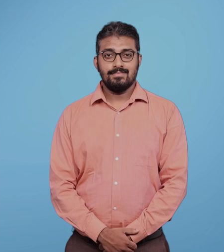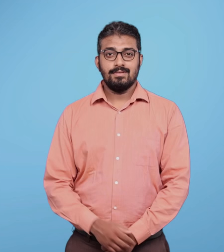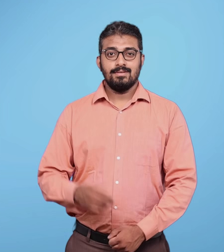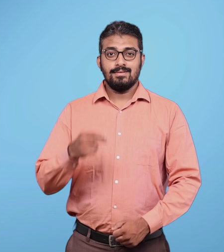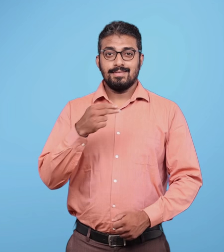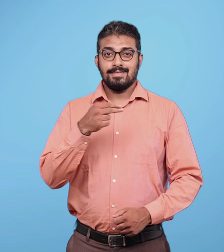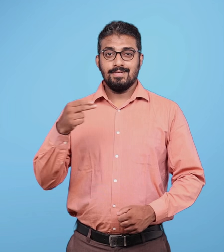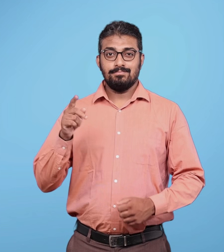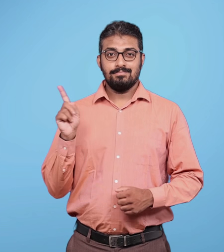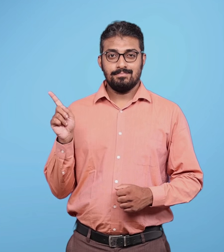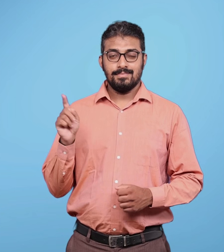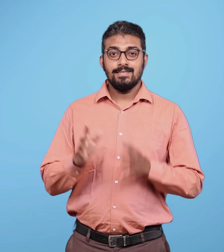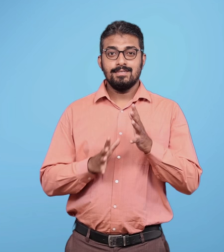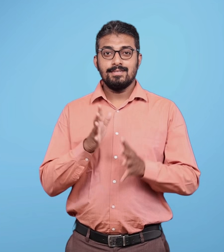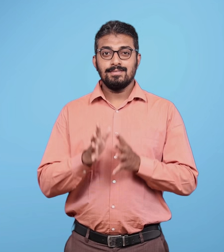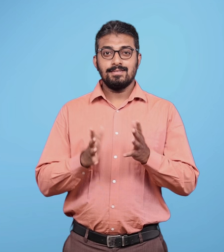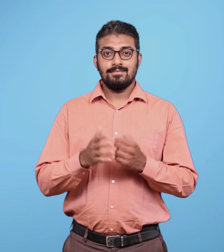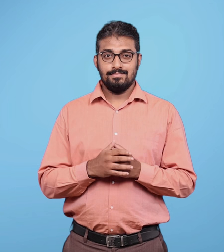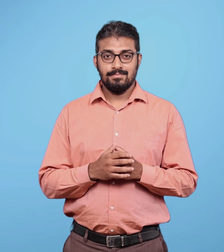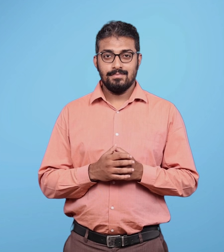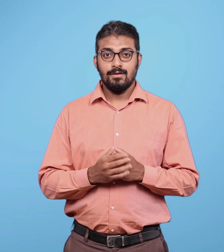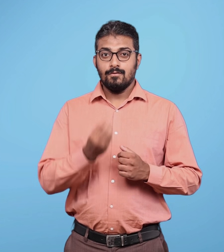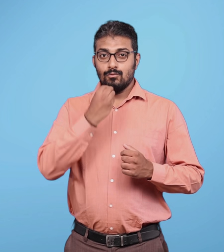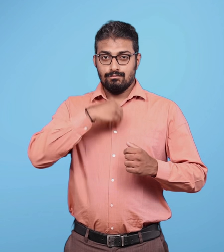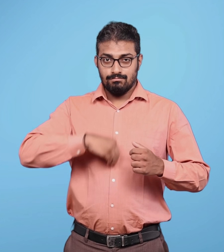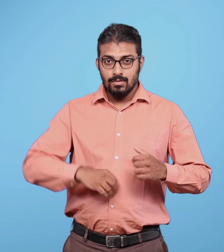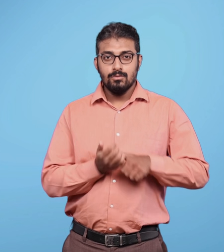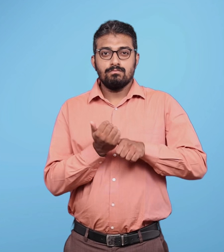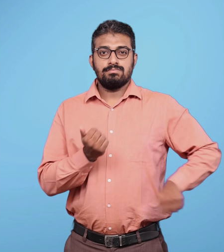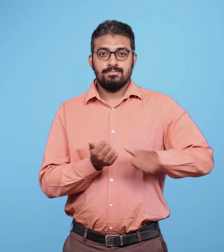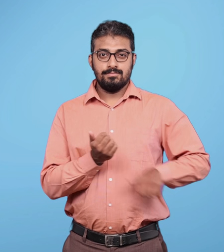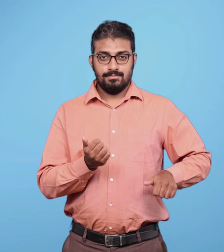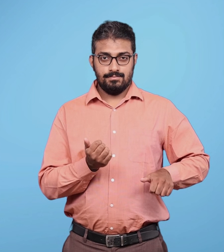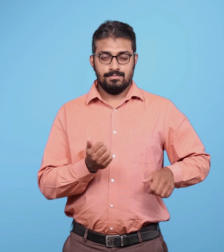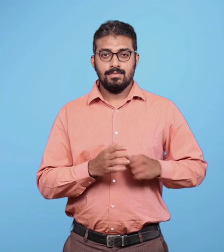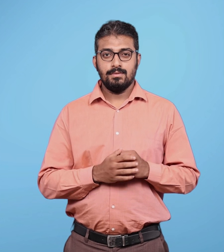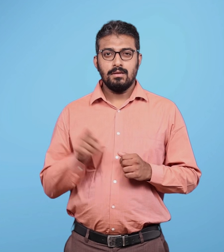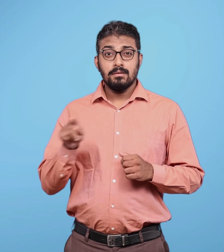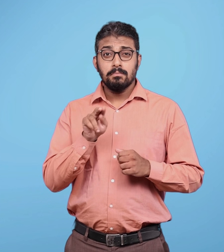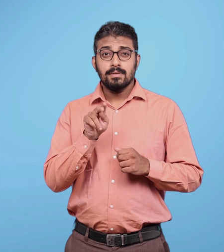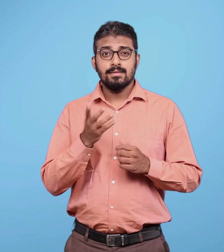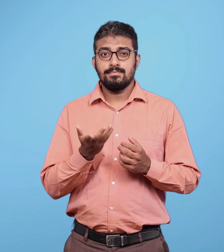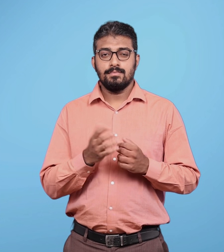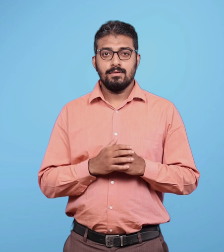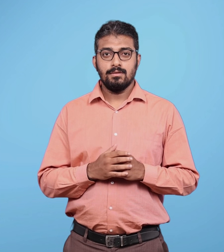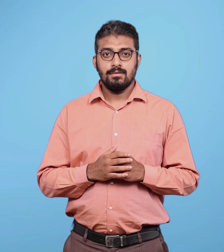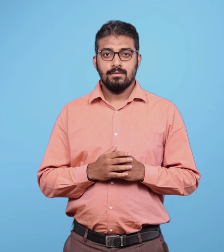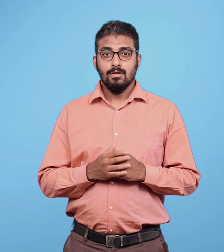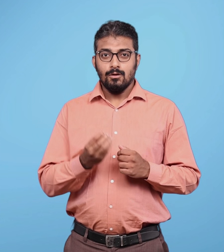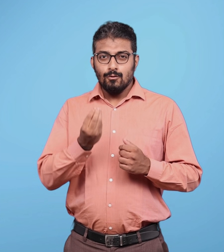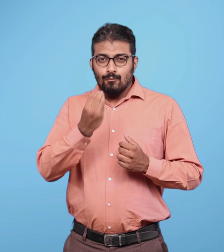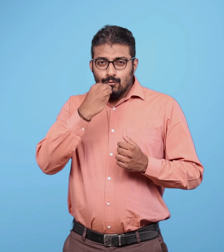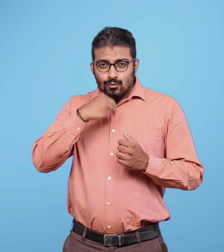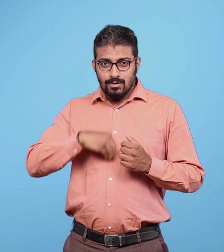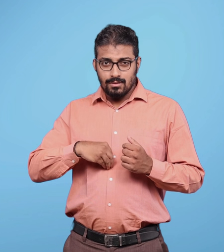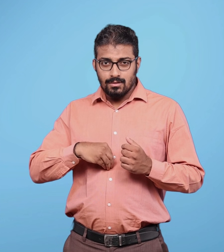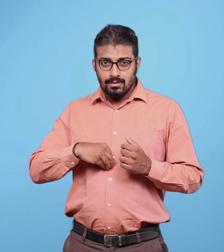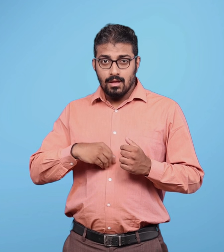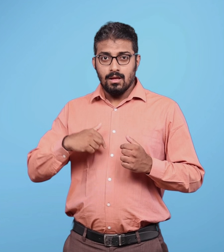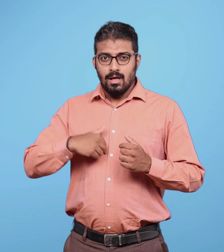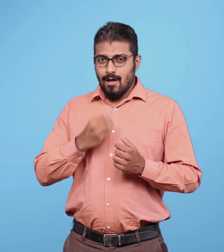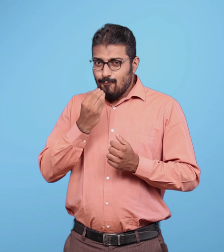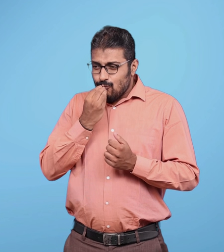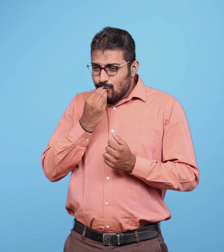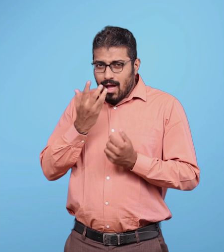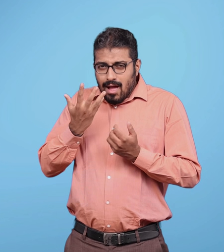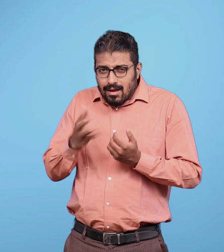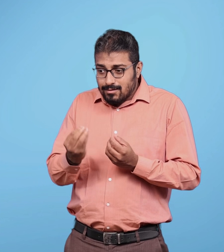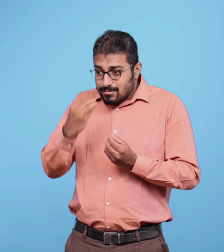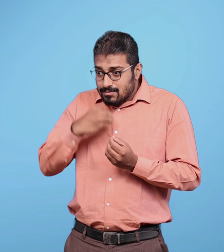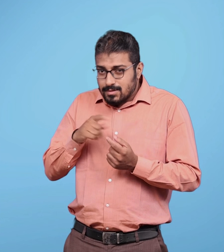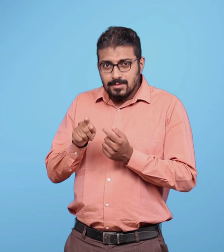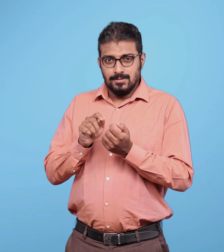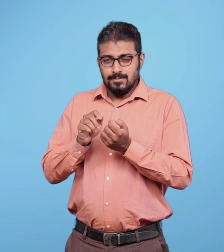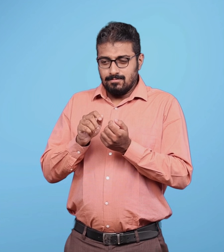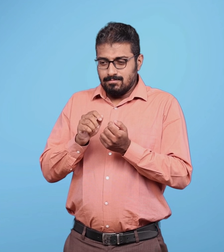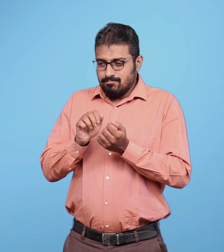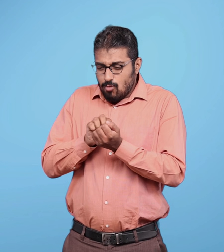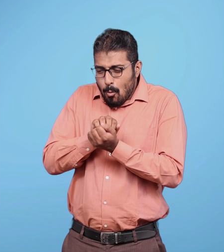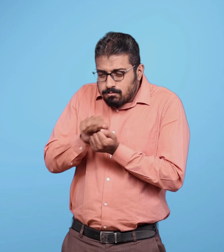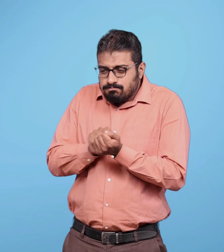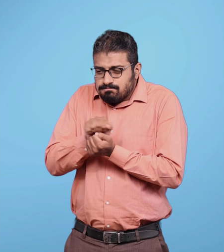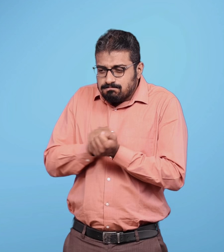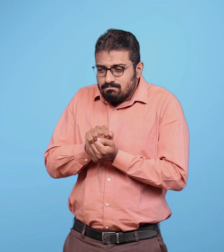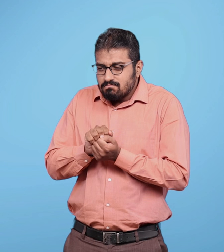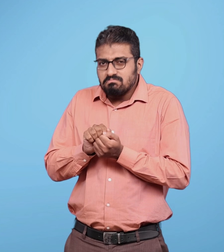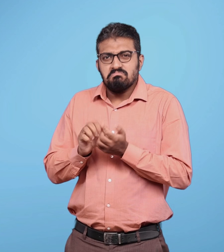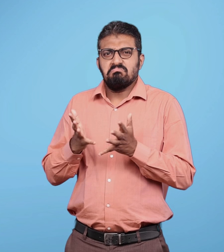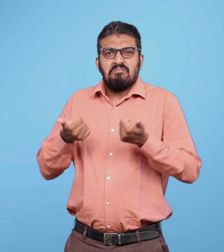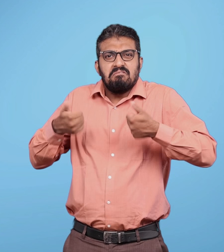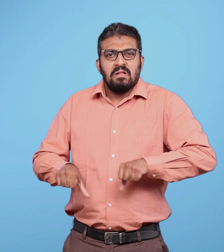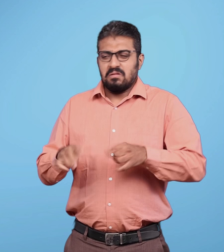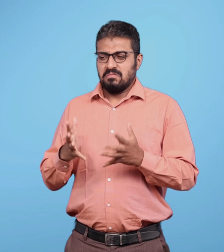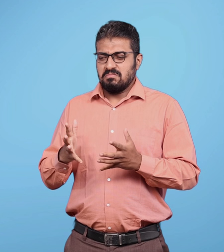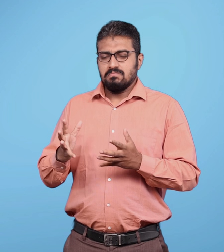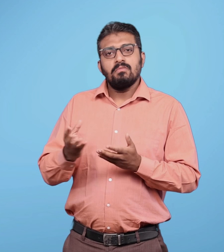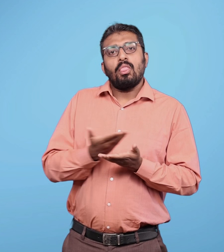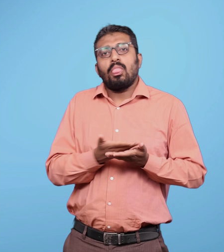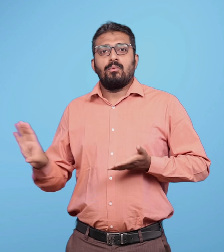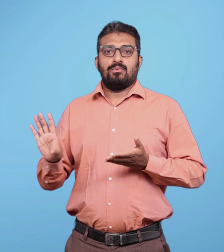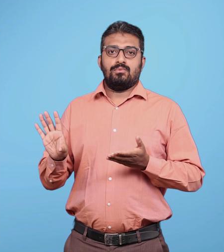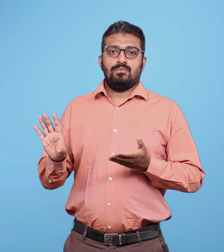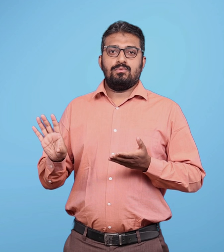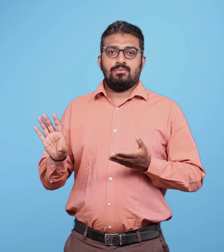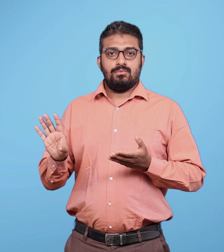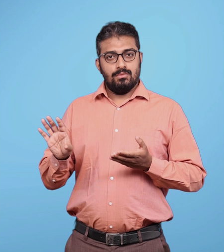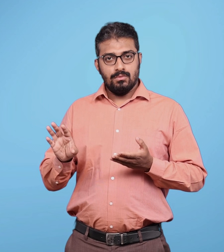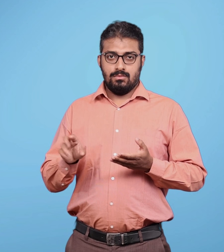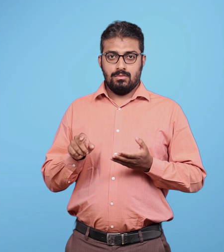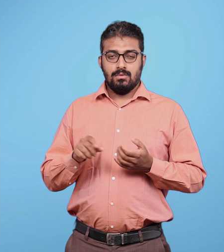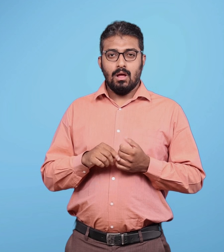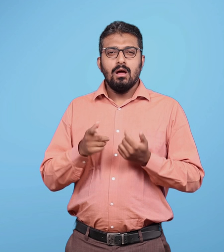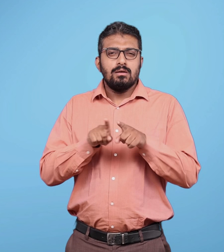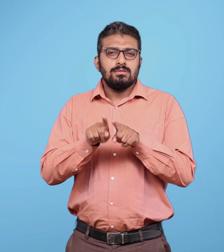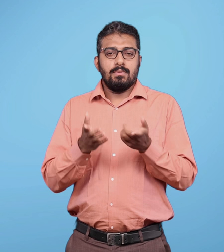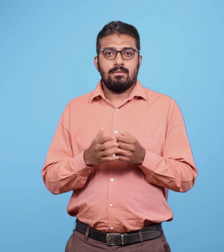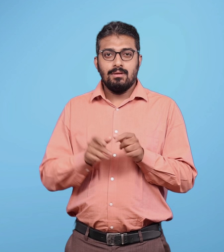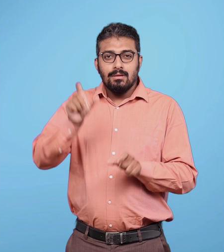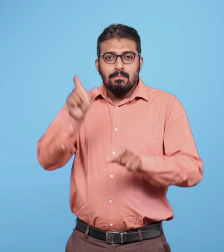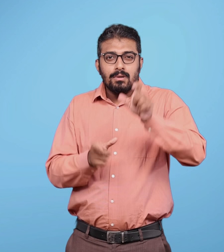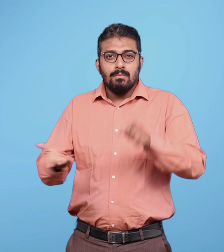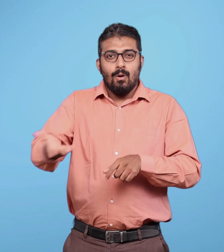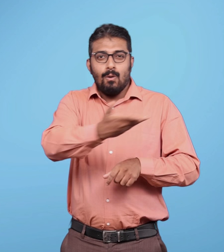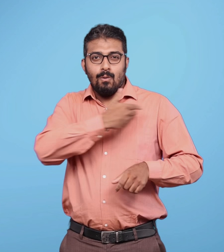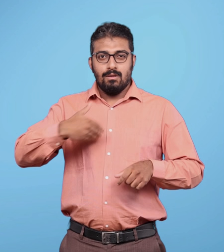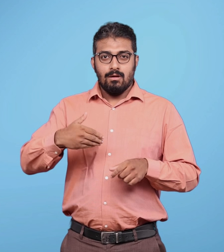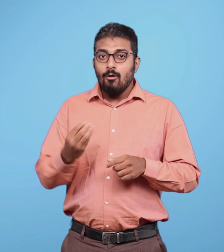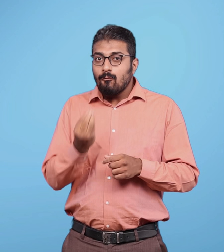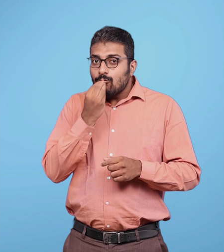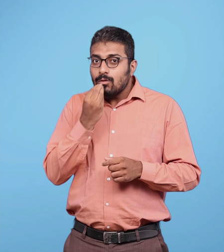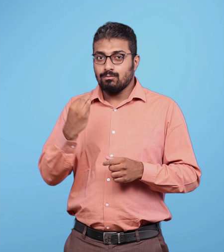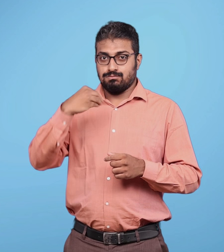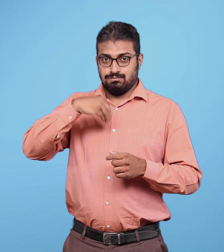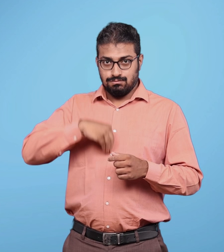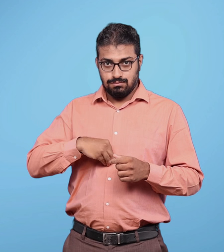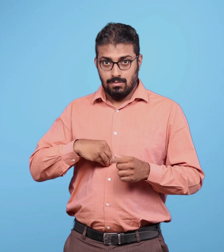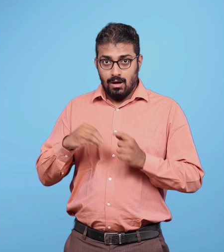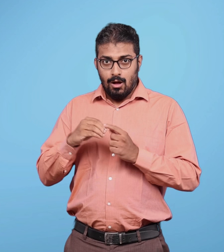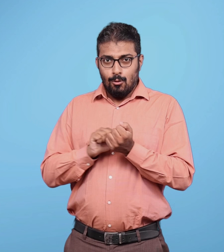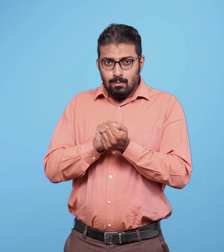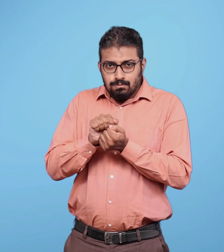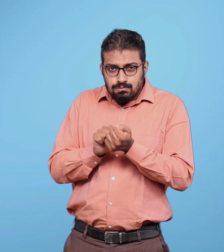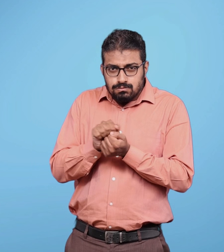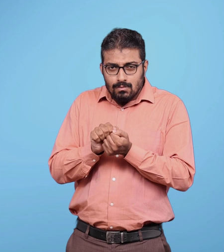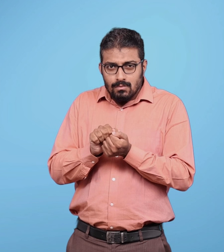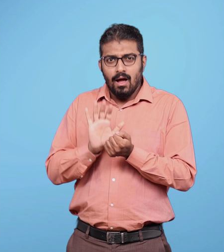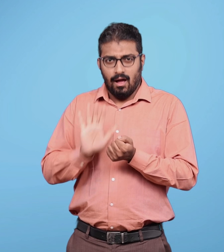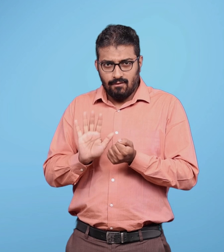egestion This sign means egestion. Egestion is the removal of undigested or unusable waste after digestion. In humans, undigested food is removed as faecal matter